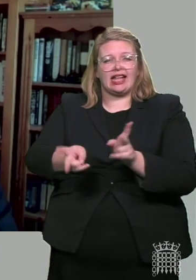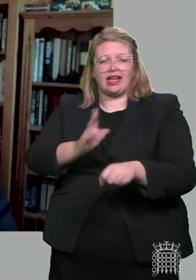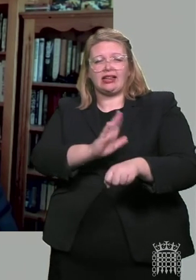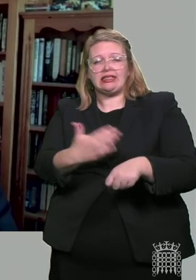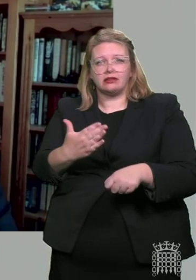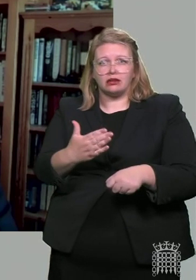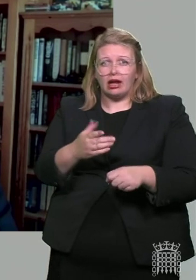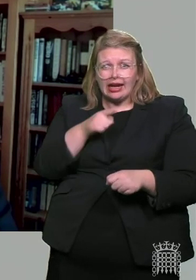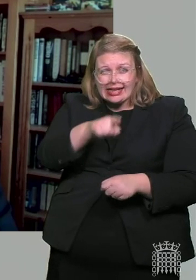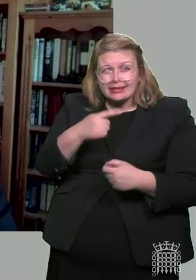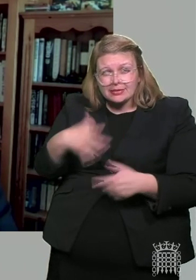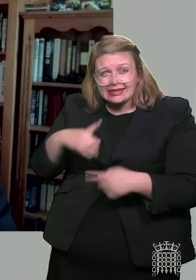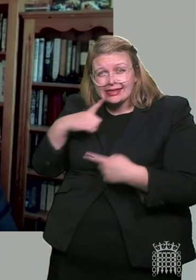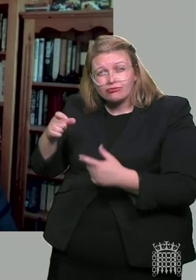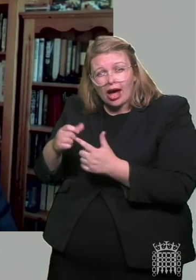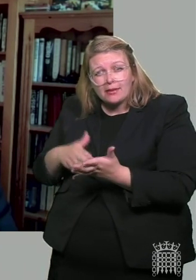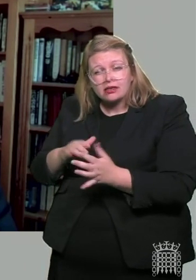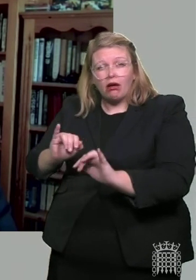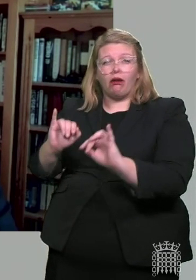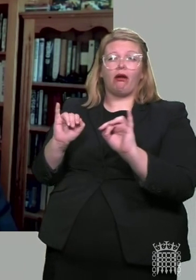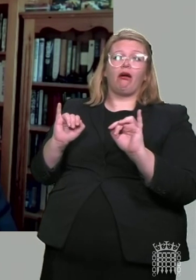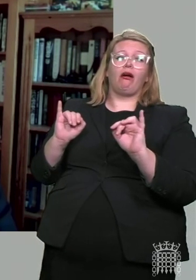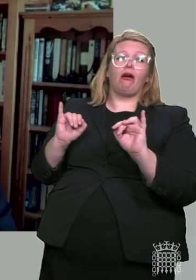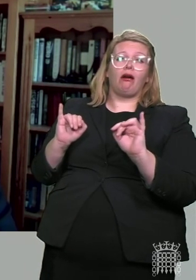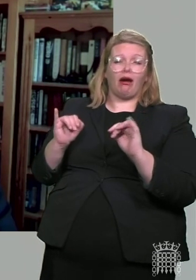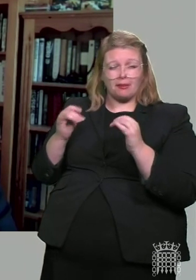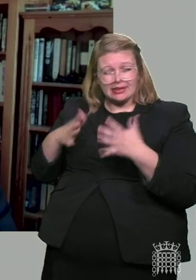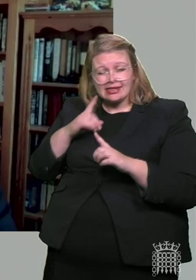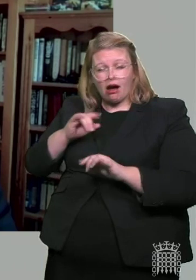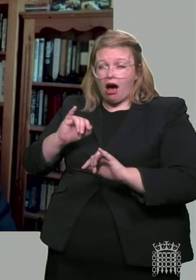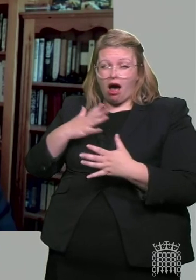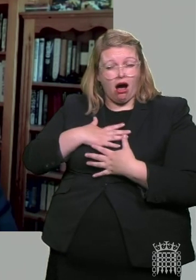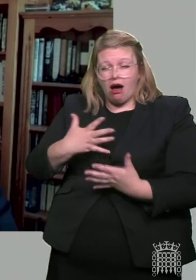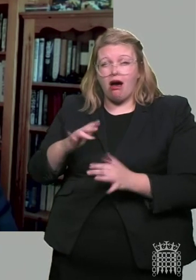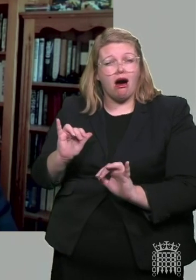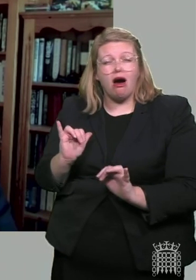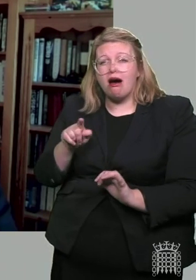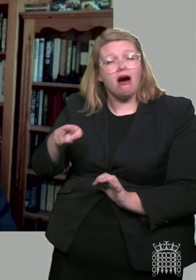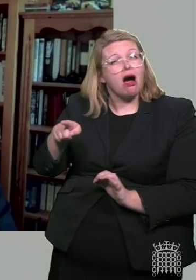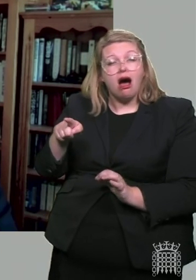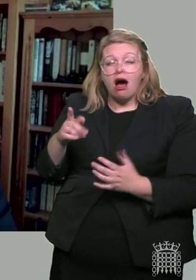The BBC and ITV have multiple sources confirming that this is what the Prime Minister said.